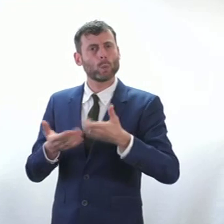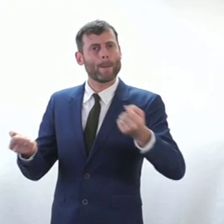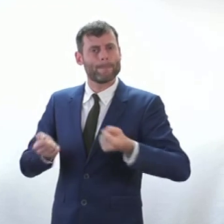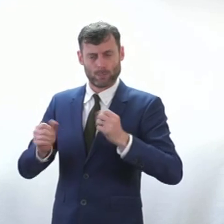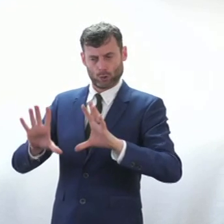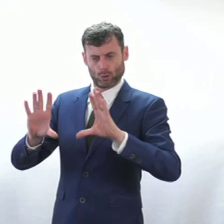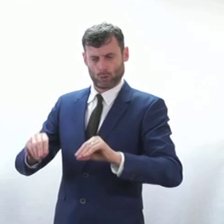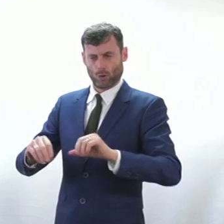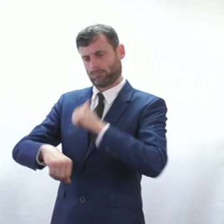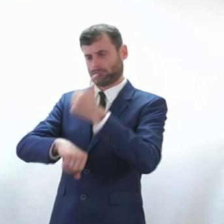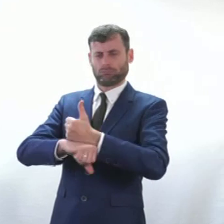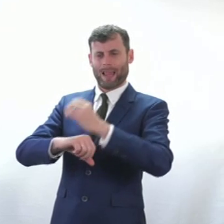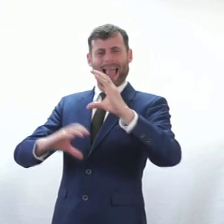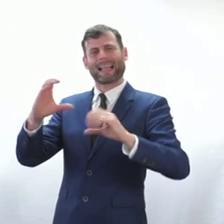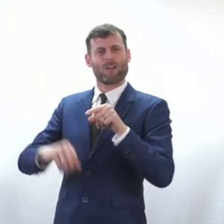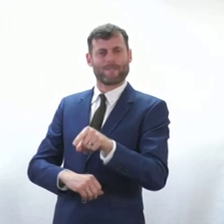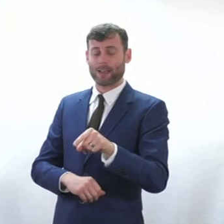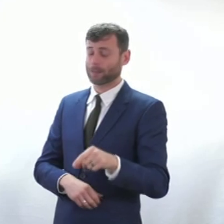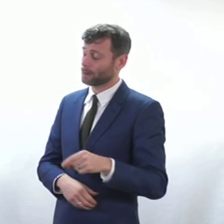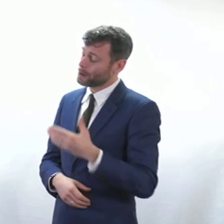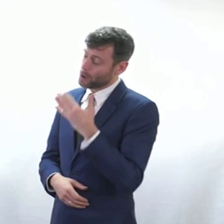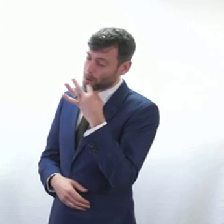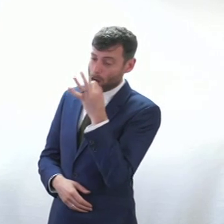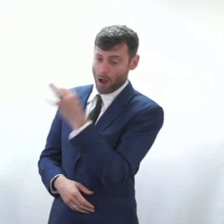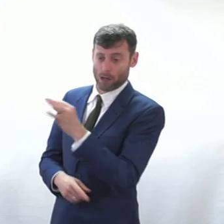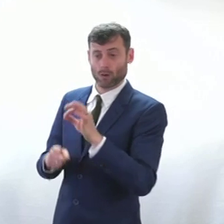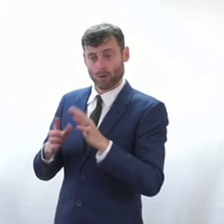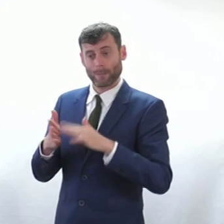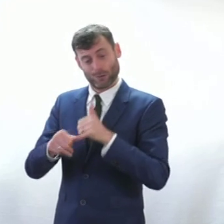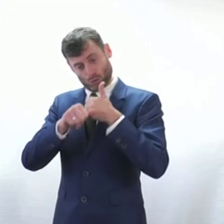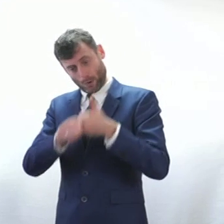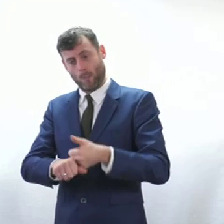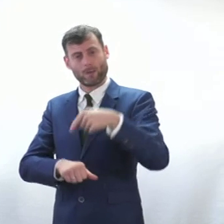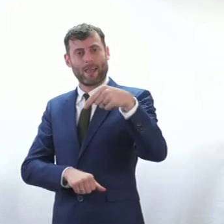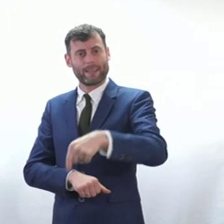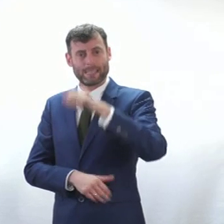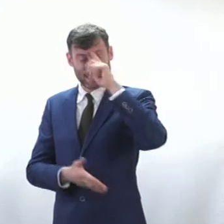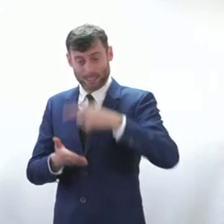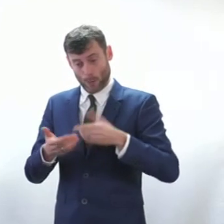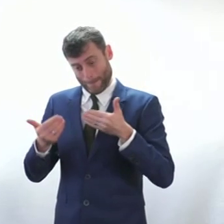Will the Prime Minister put his authority behind it so these changes can be made as soon as possible?